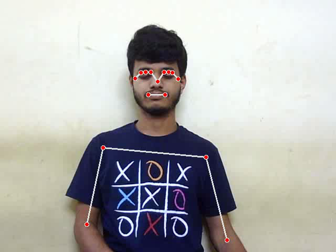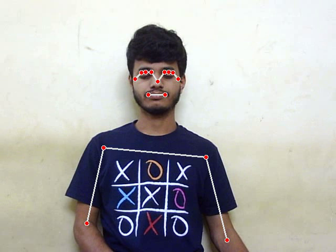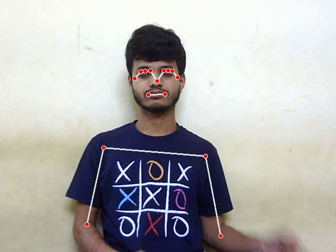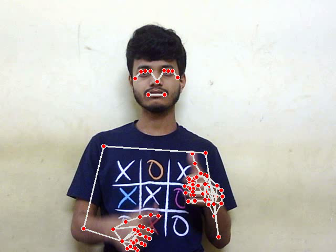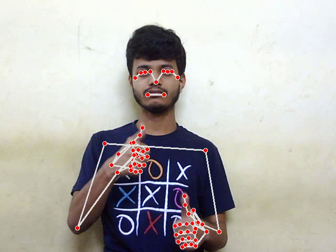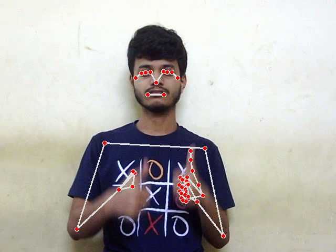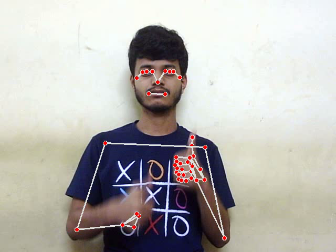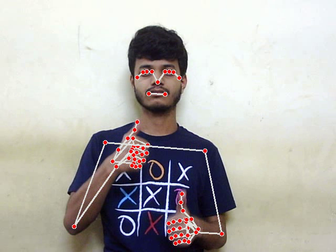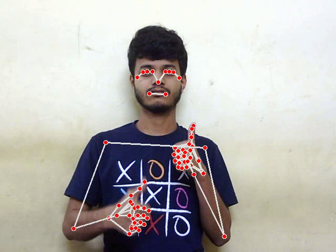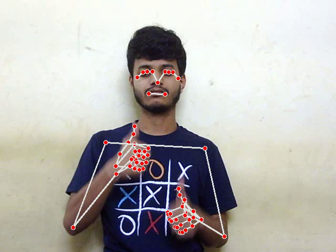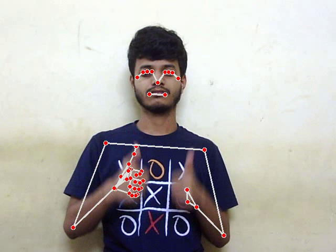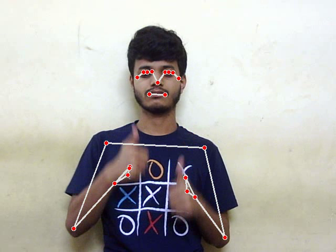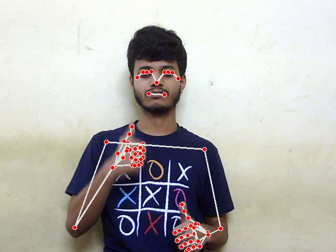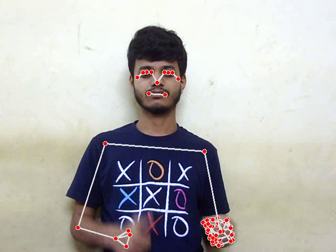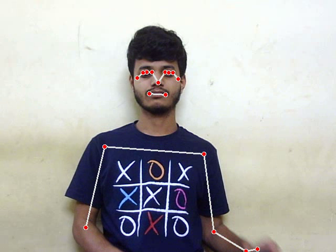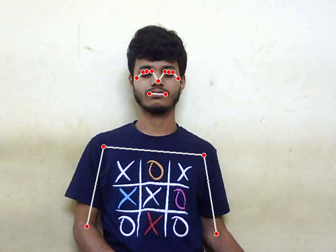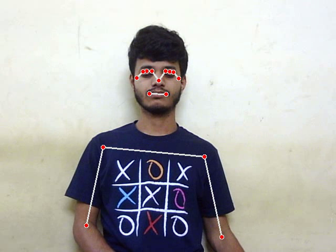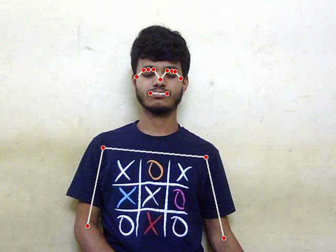which